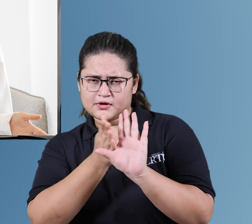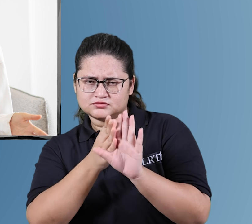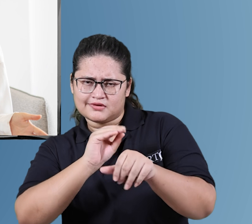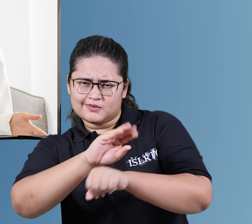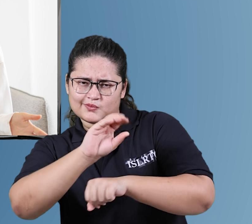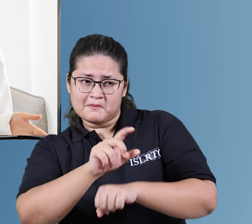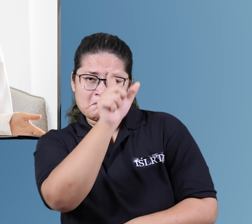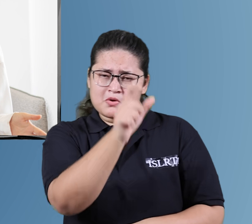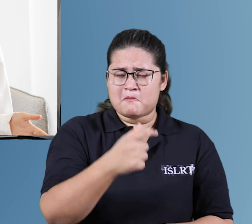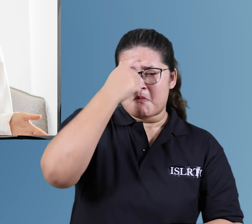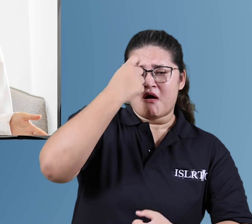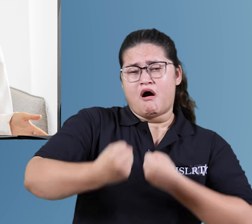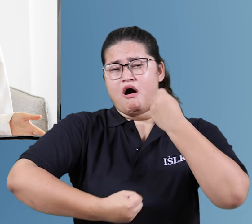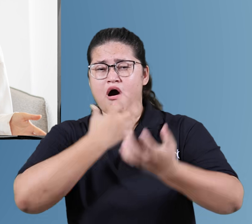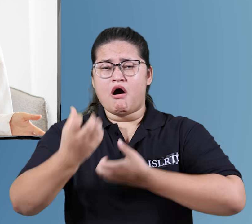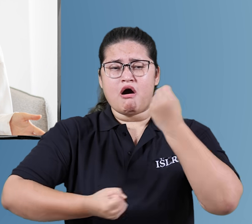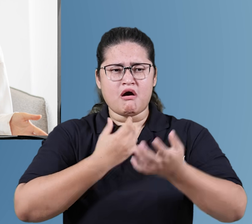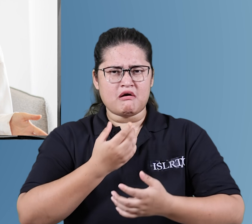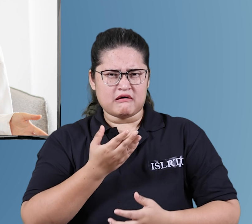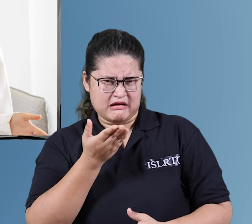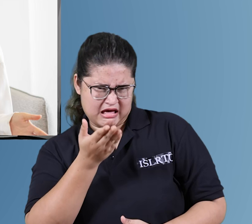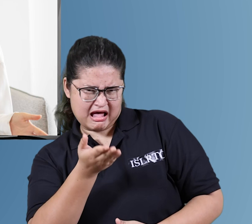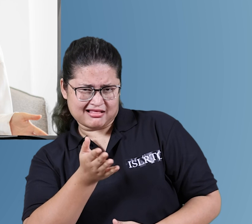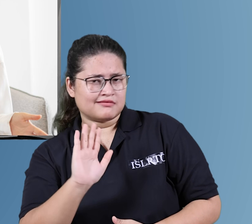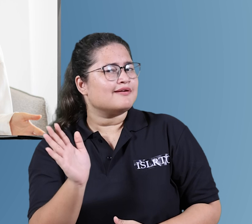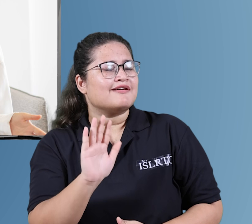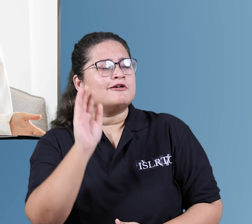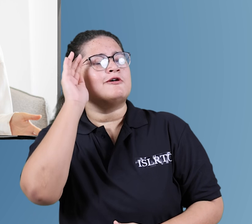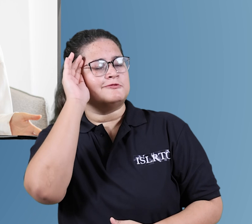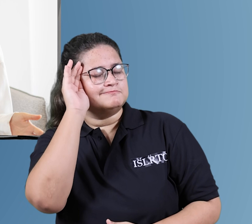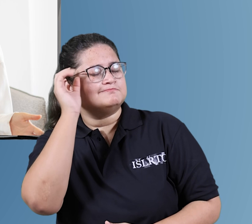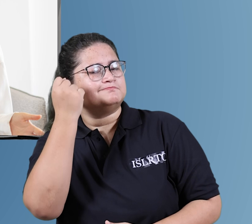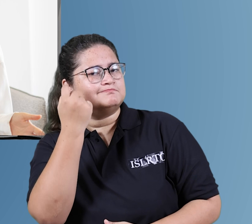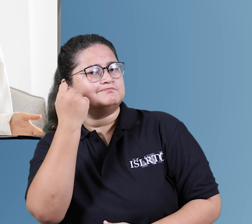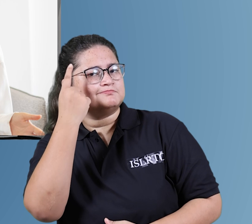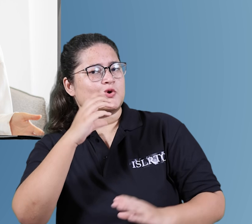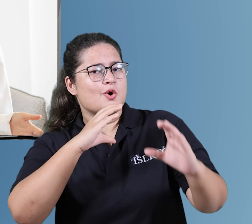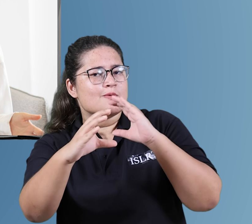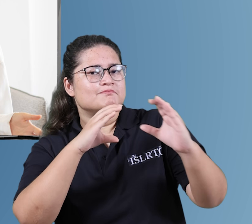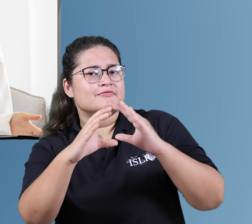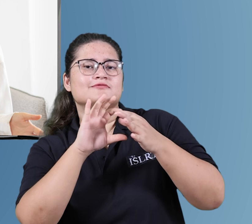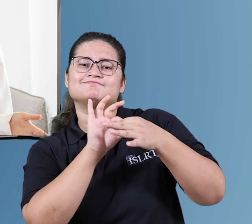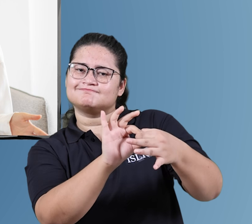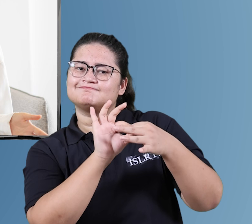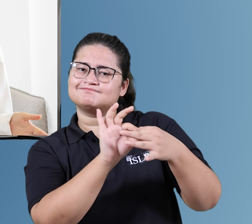A positive relationship or connection between the therapist and client.